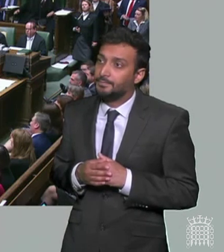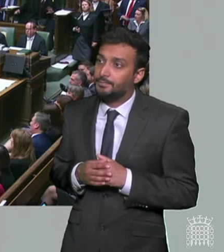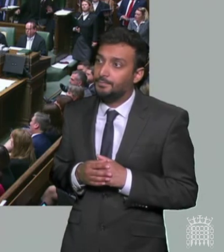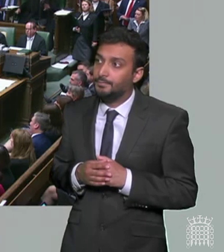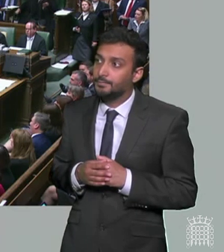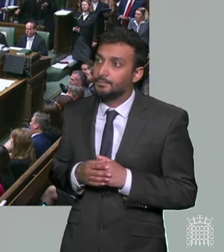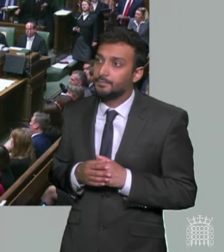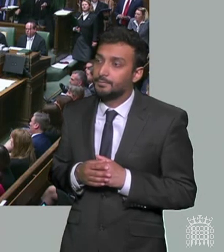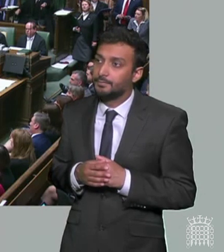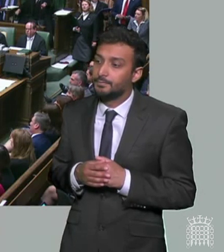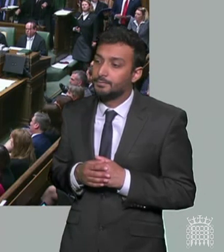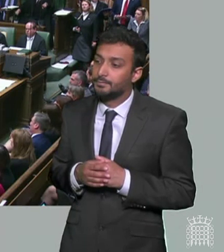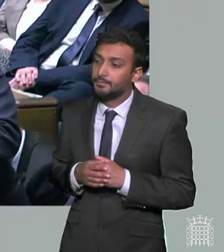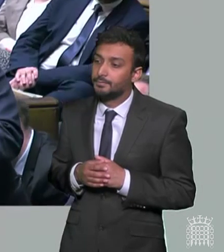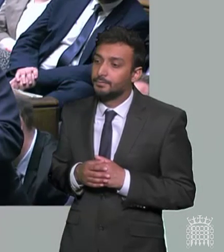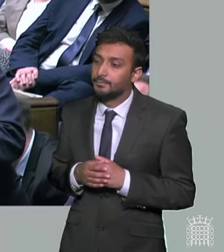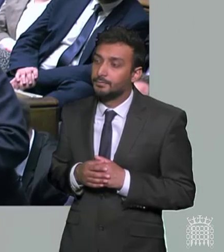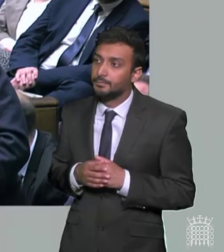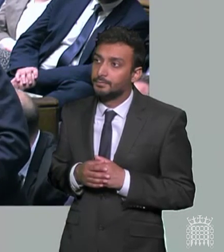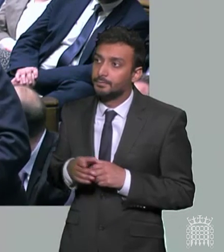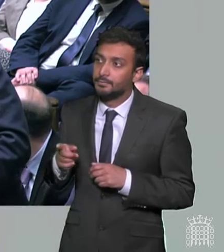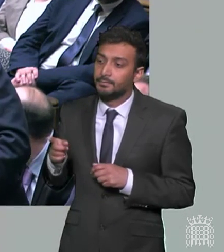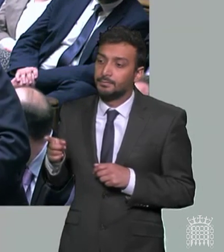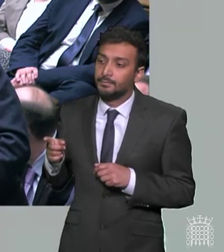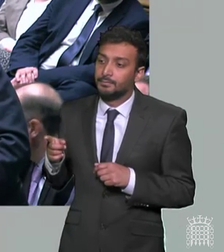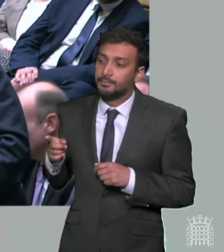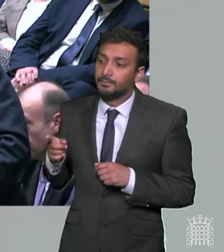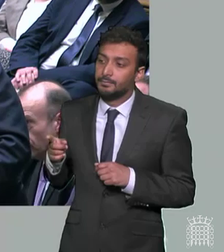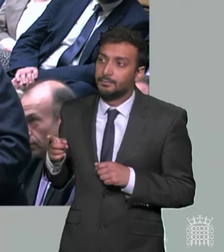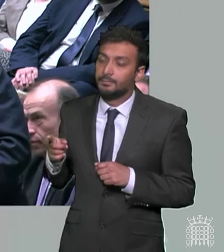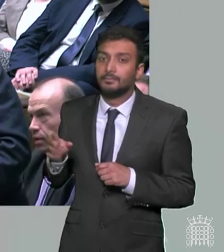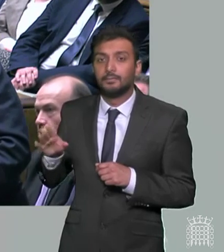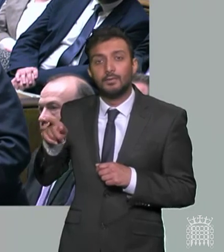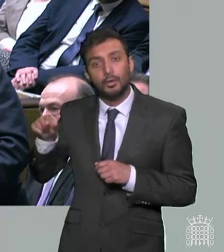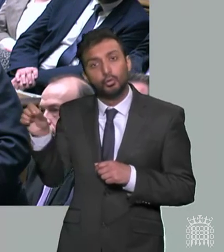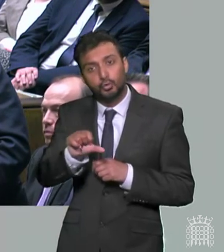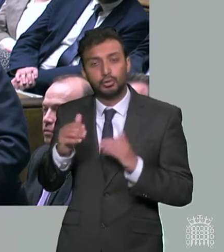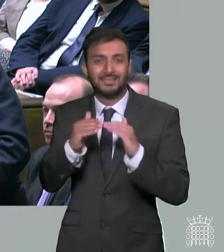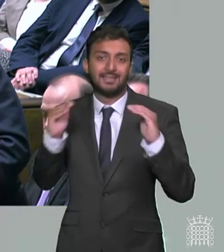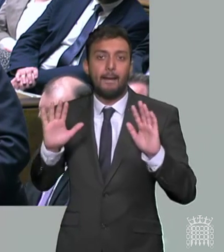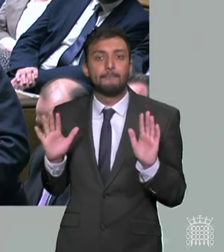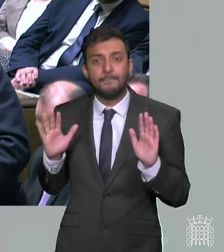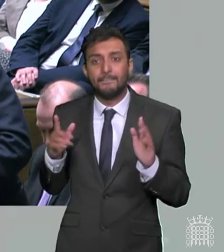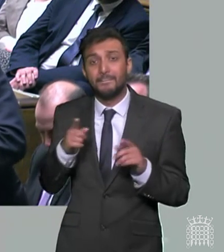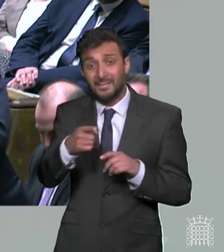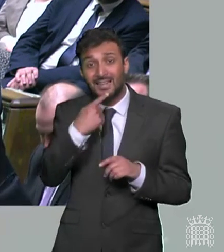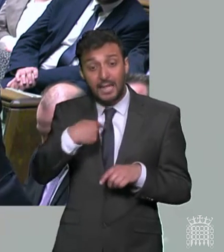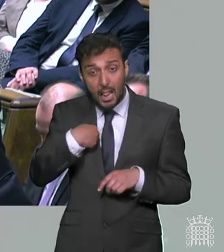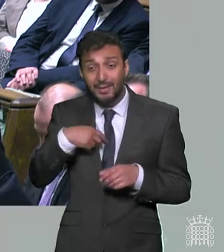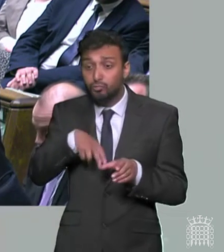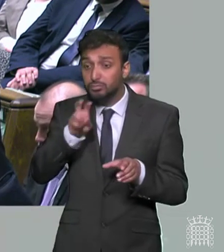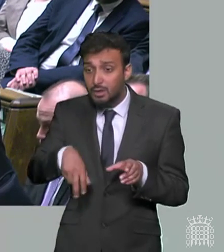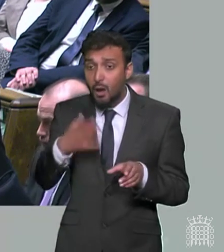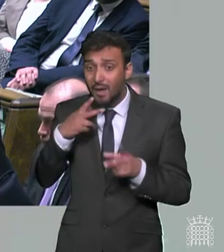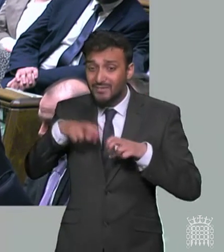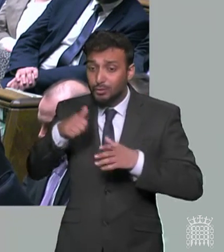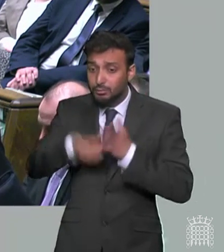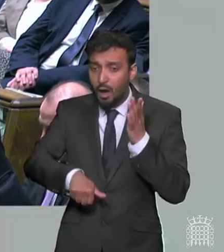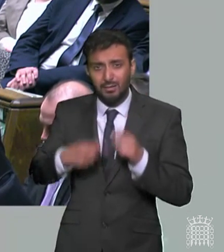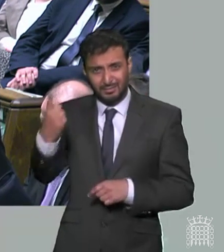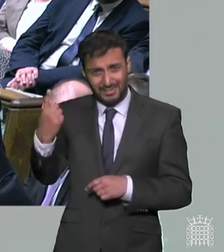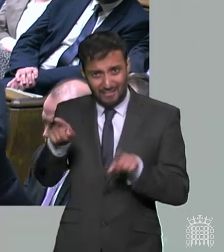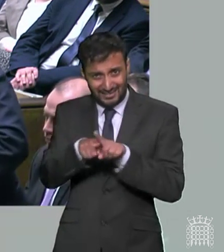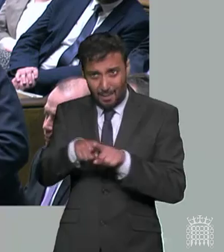The right honourable and learned Gentleman should at least be consistent, and hold himself to the same standards.